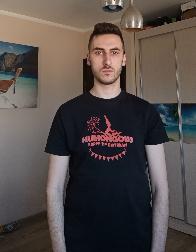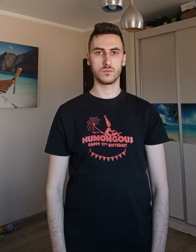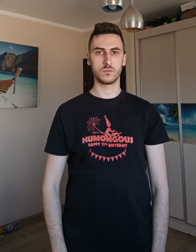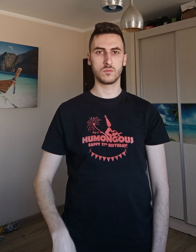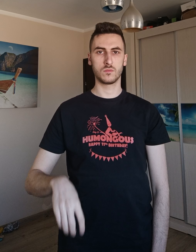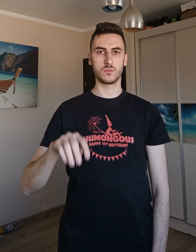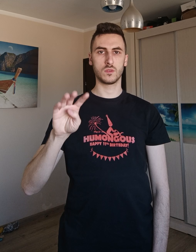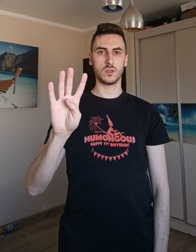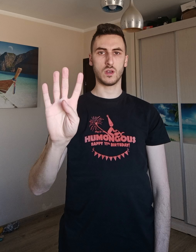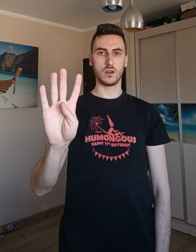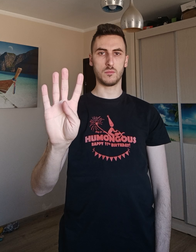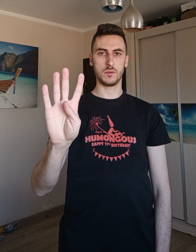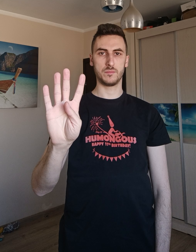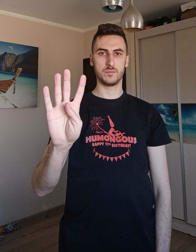ארבע